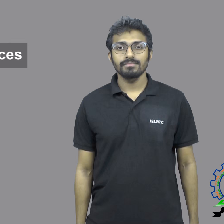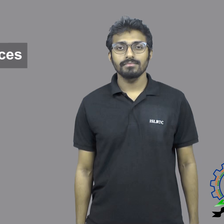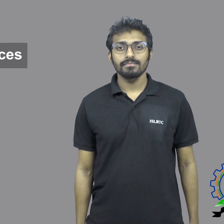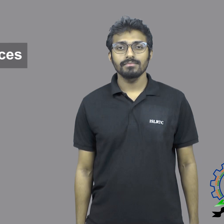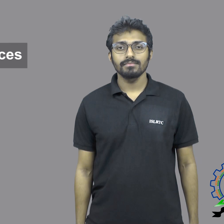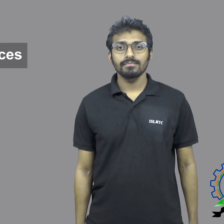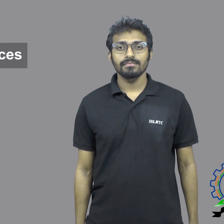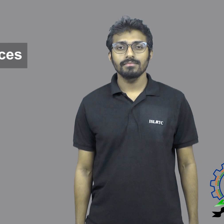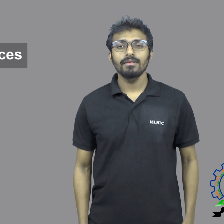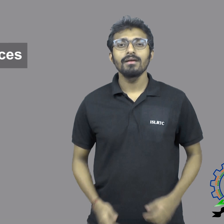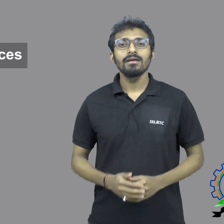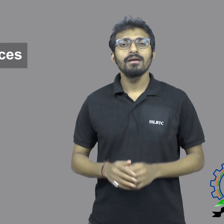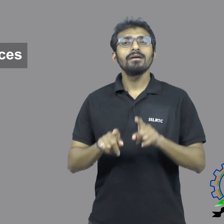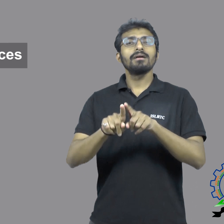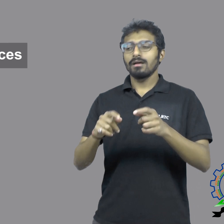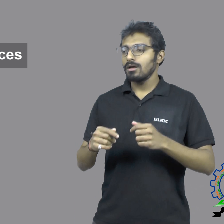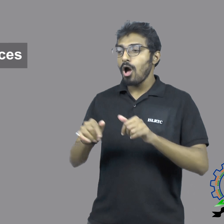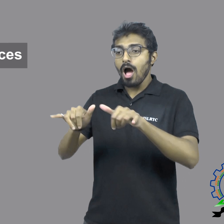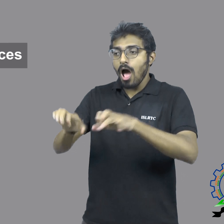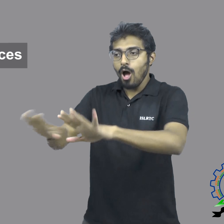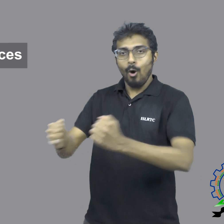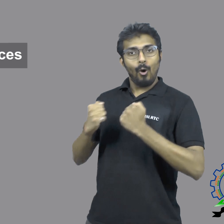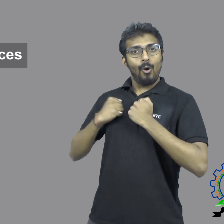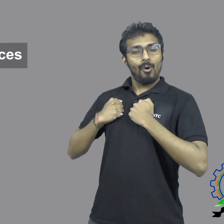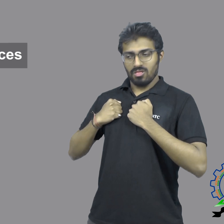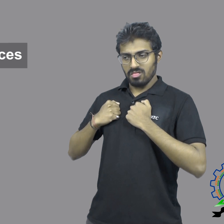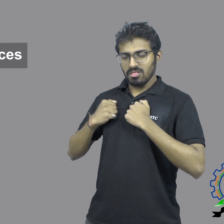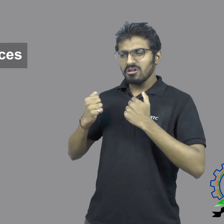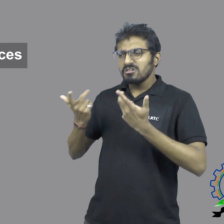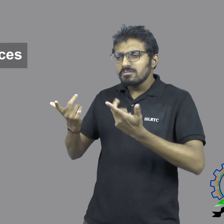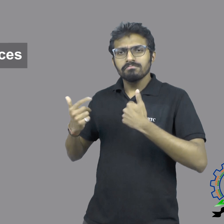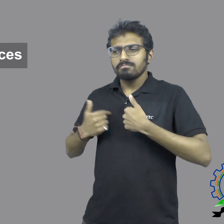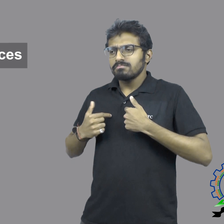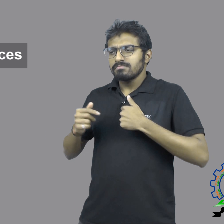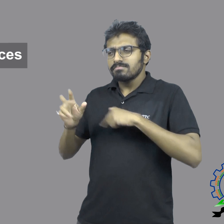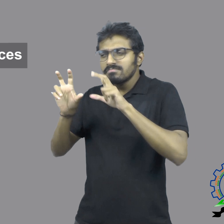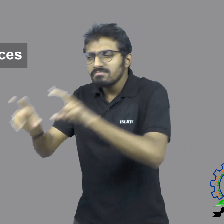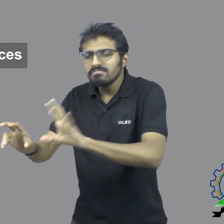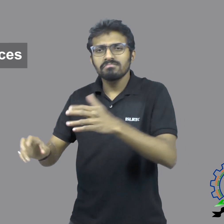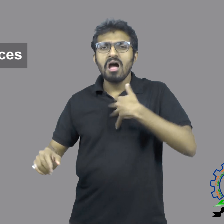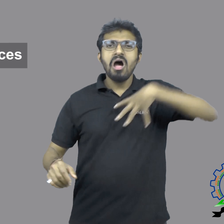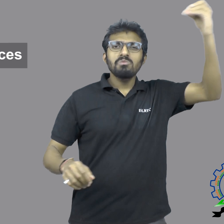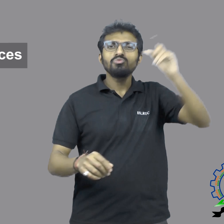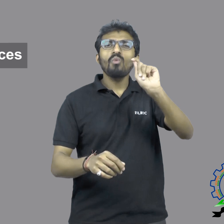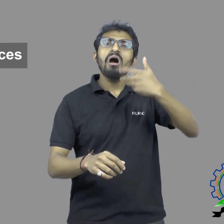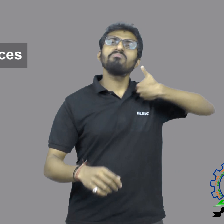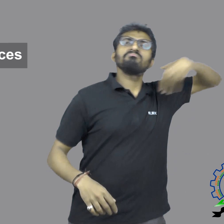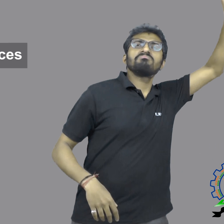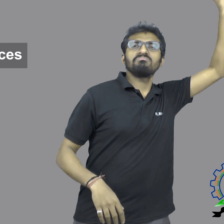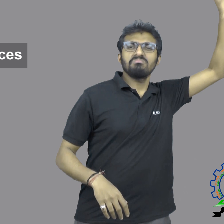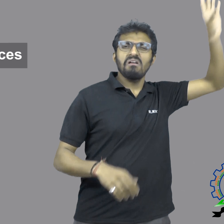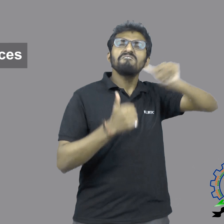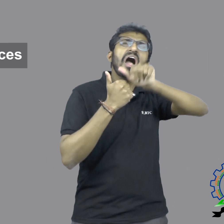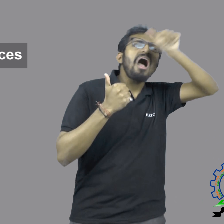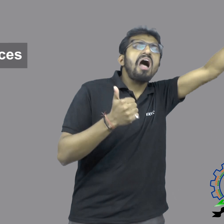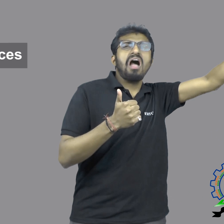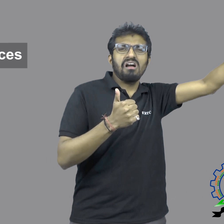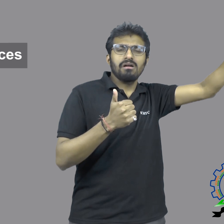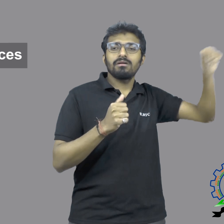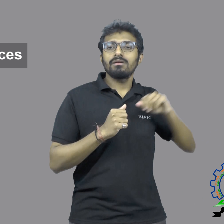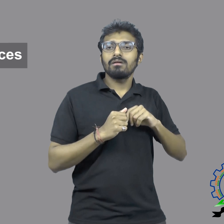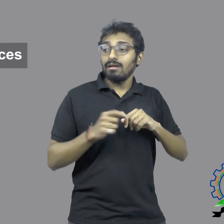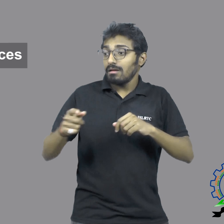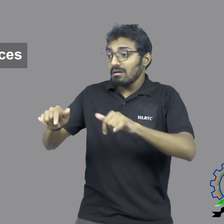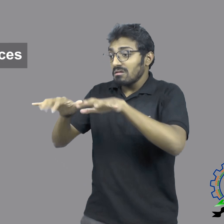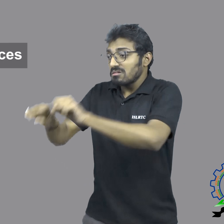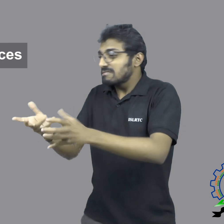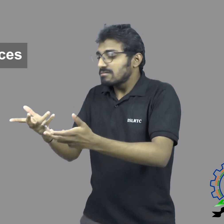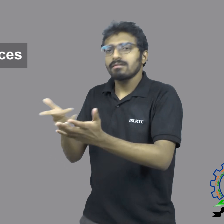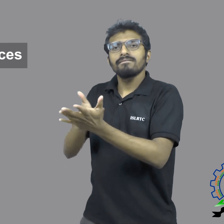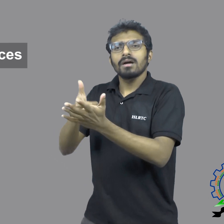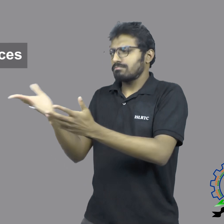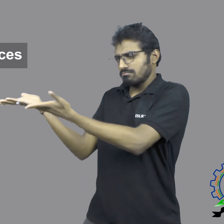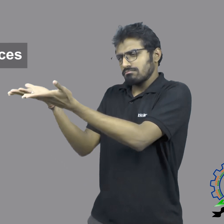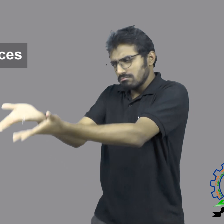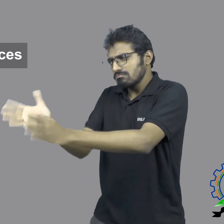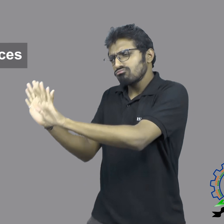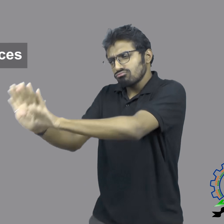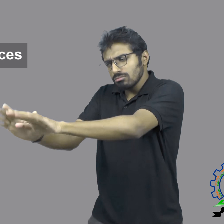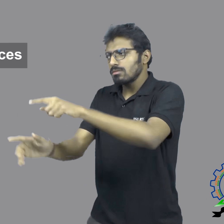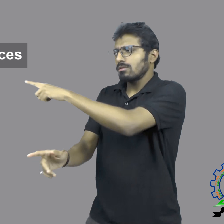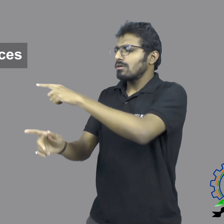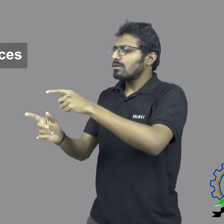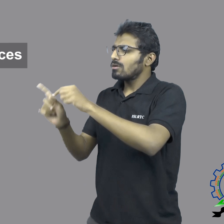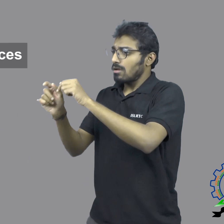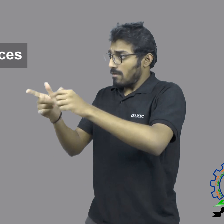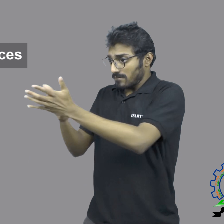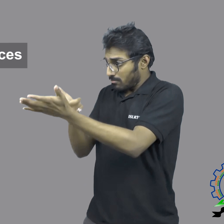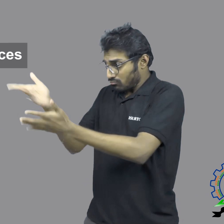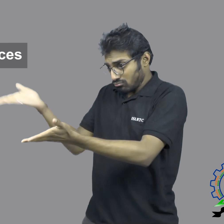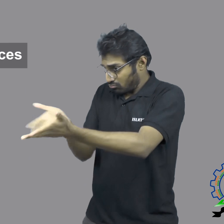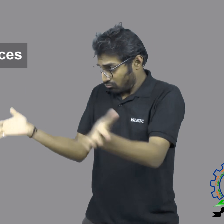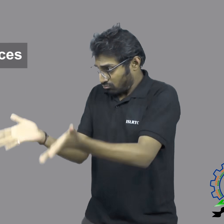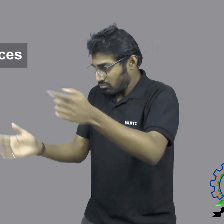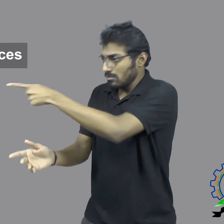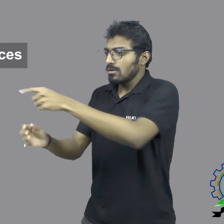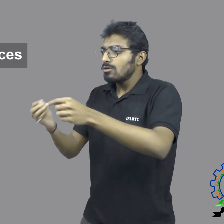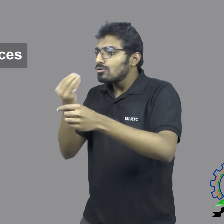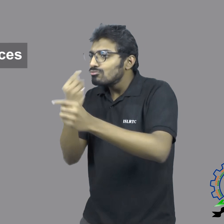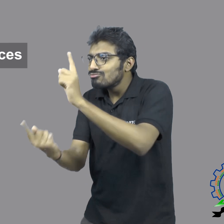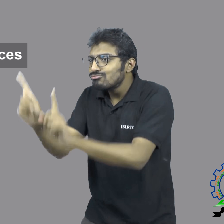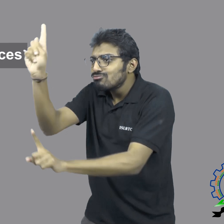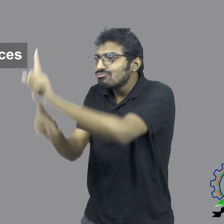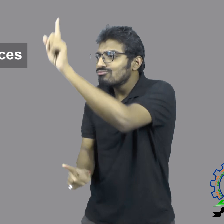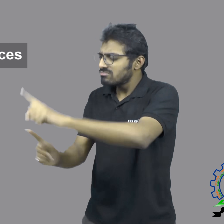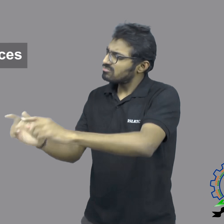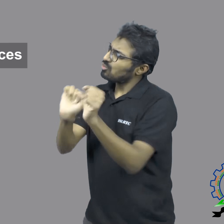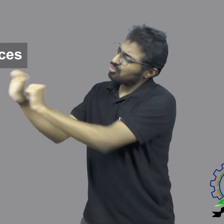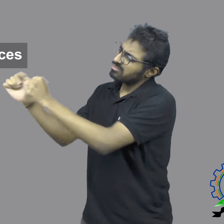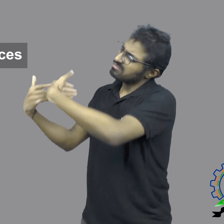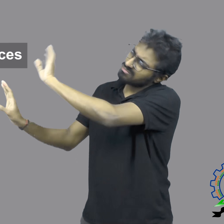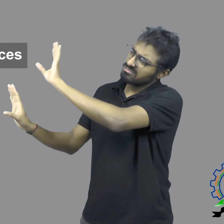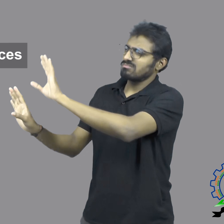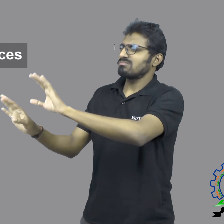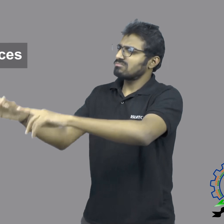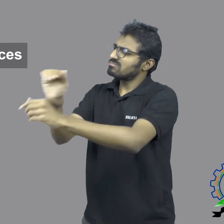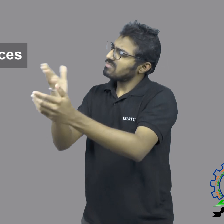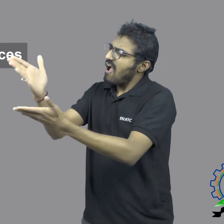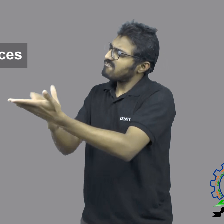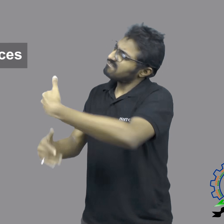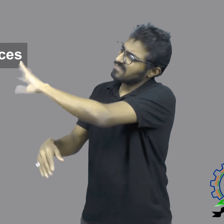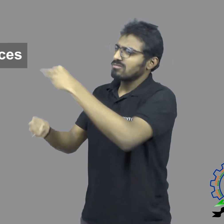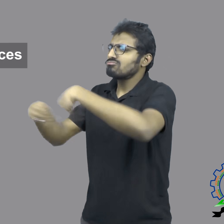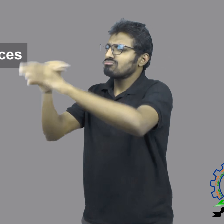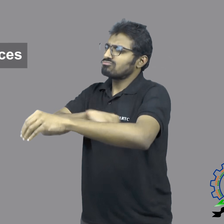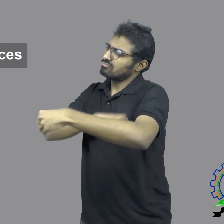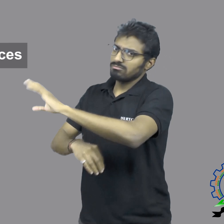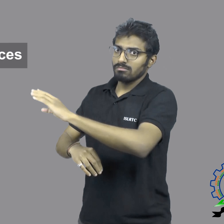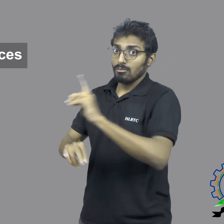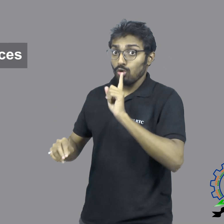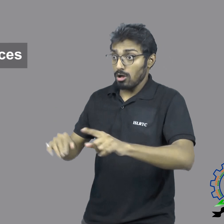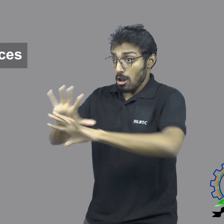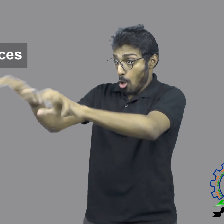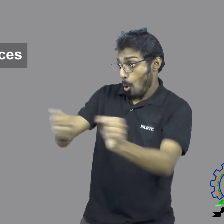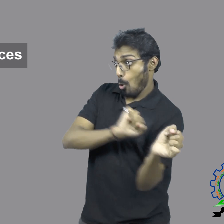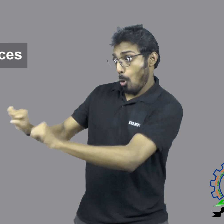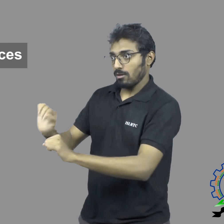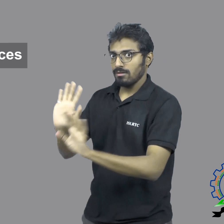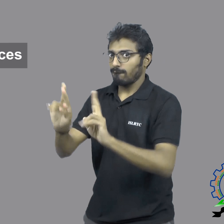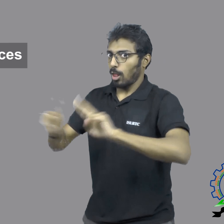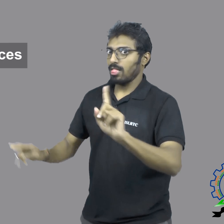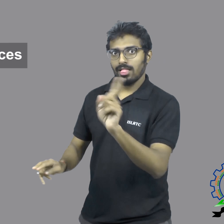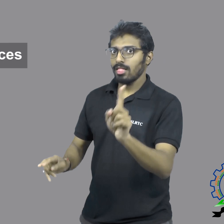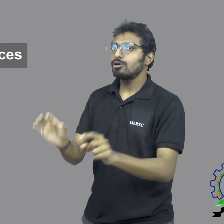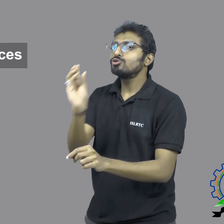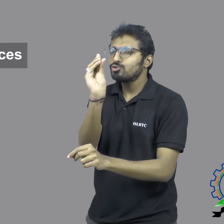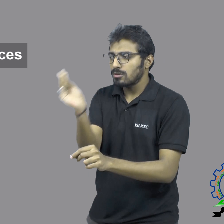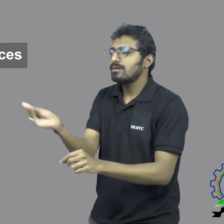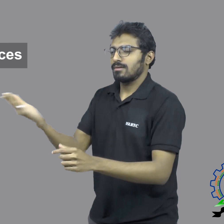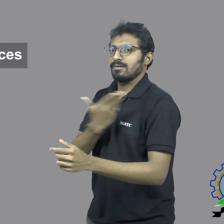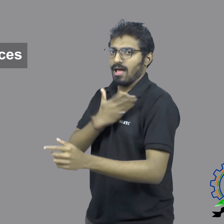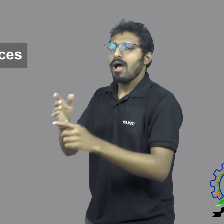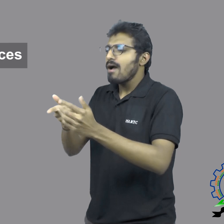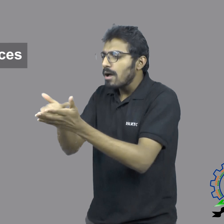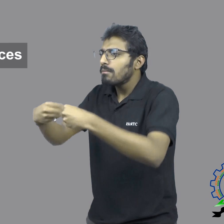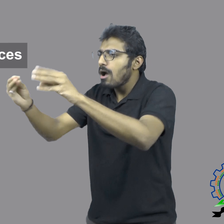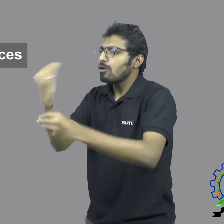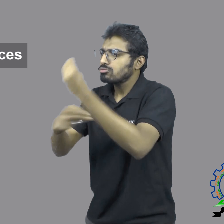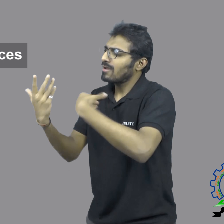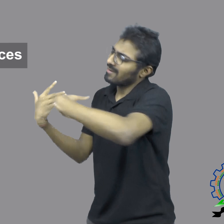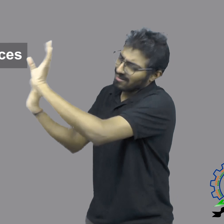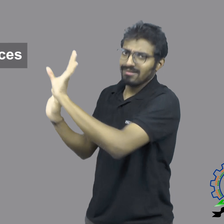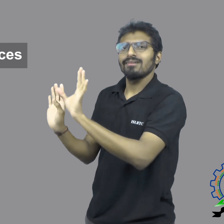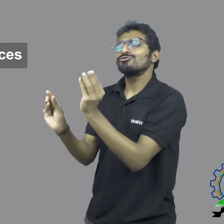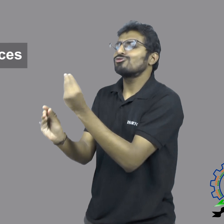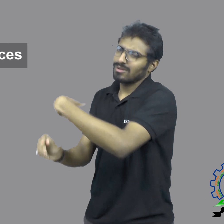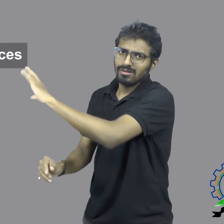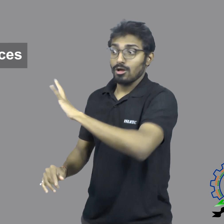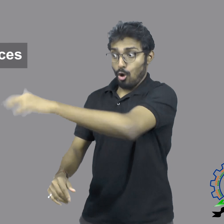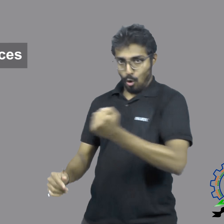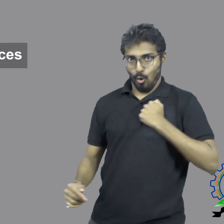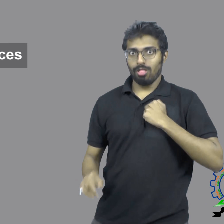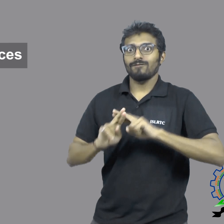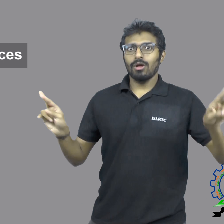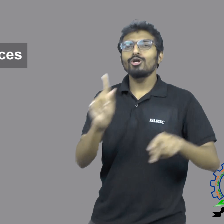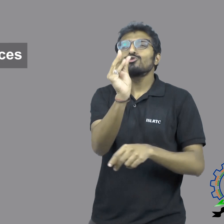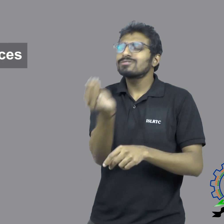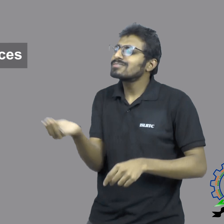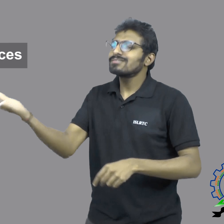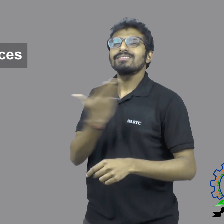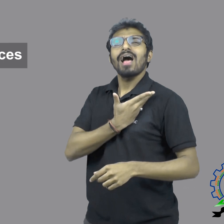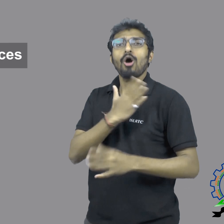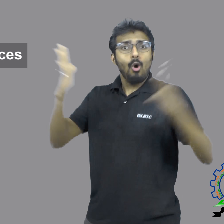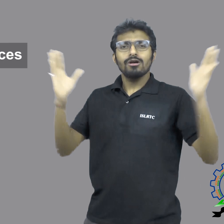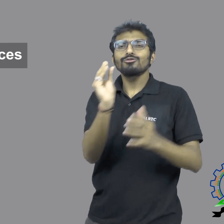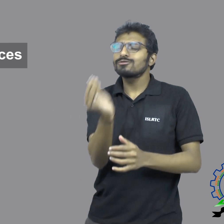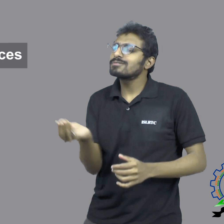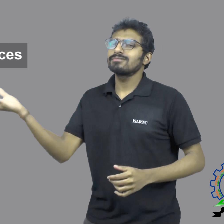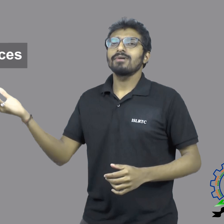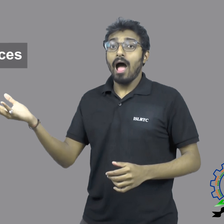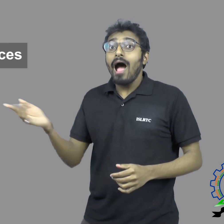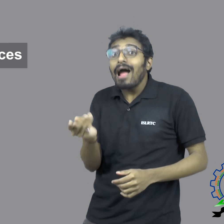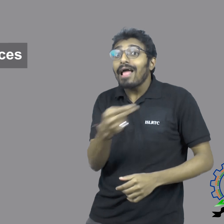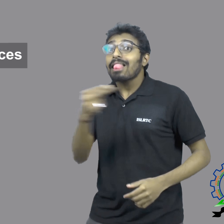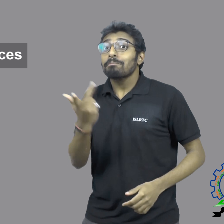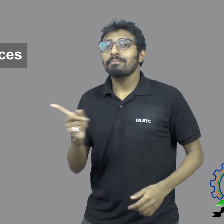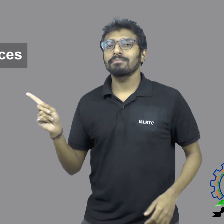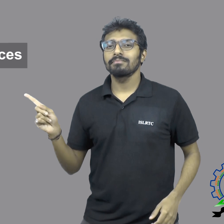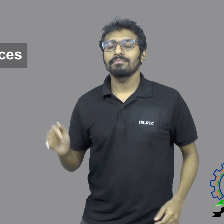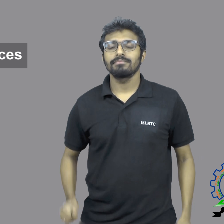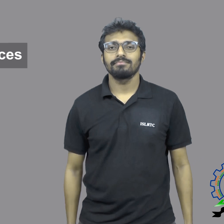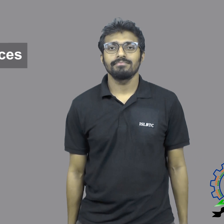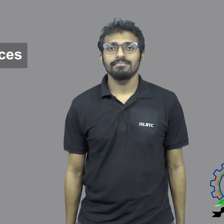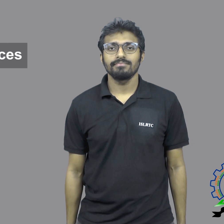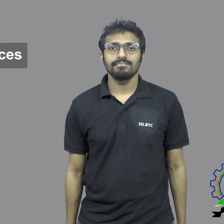Appurtenances